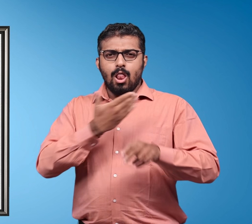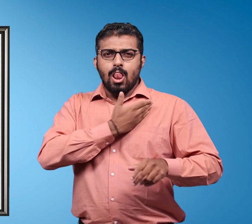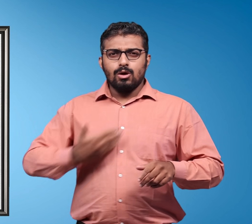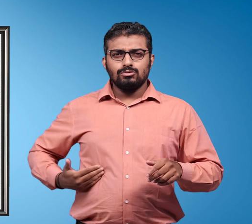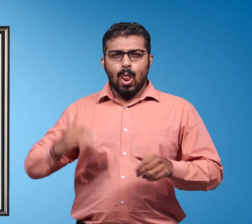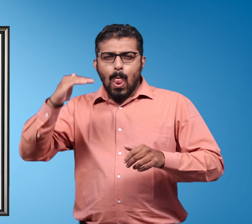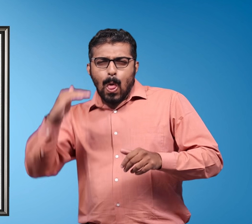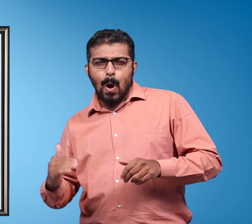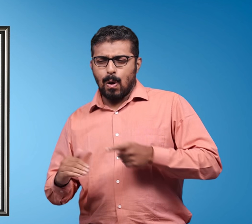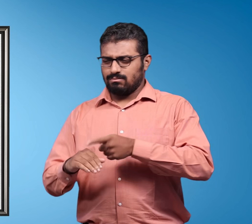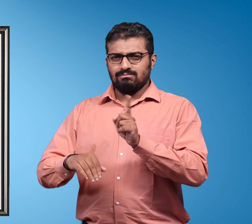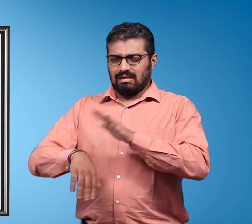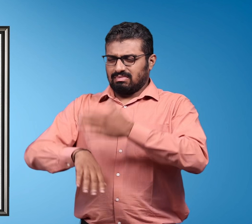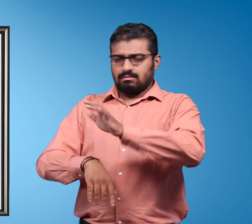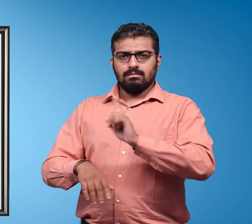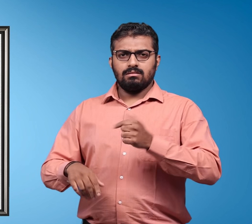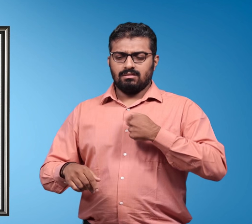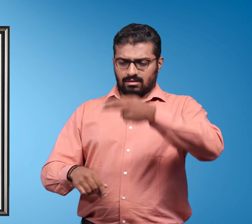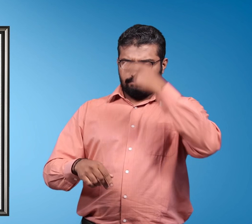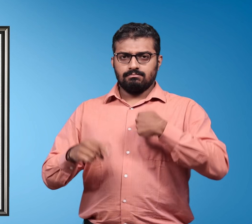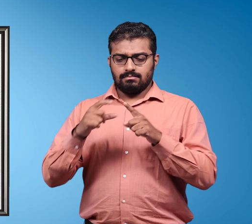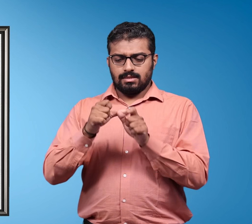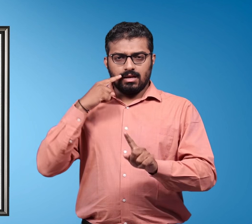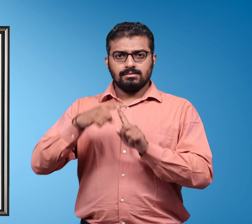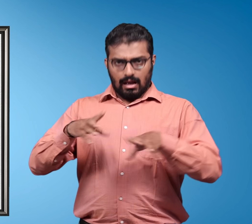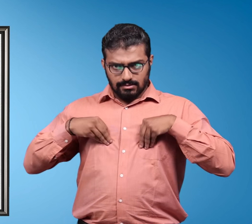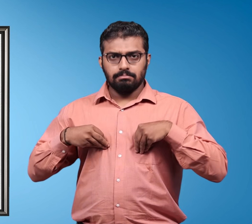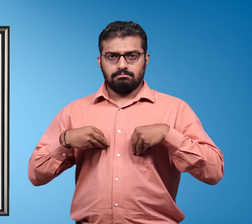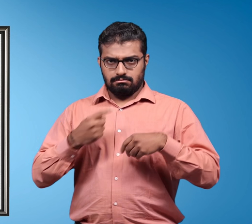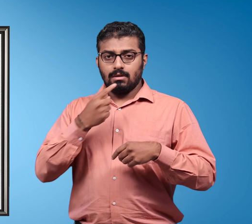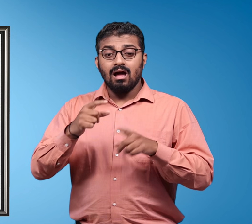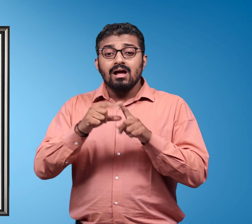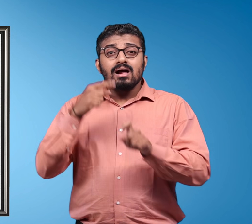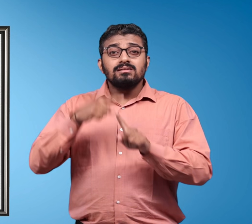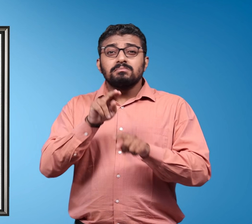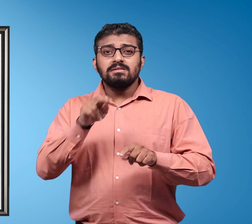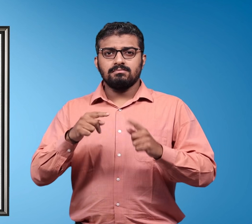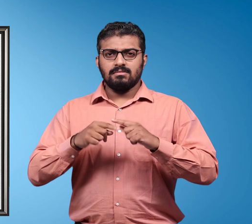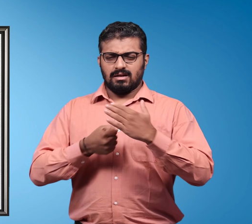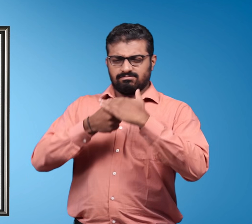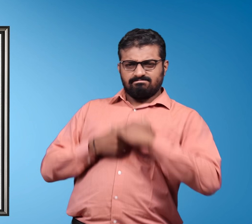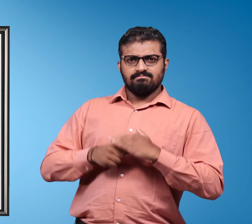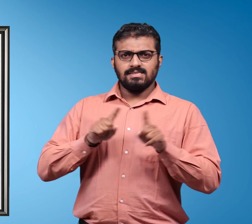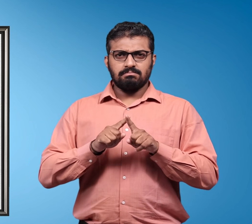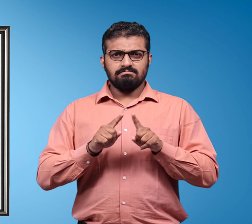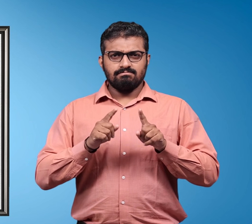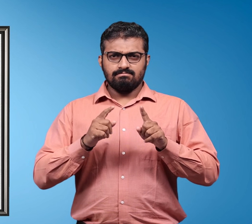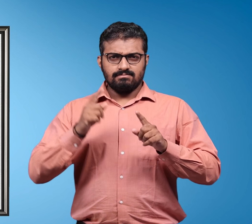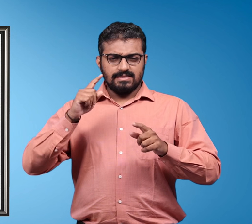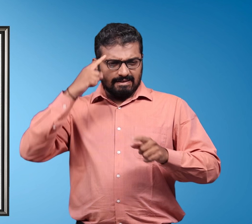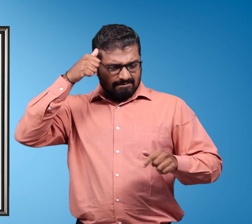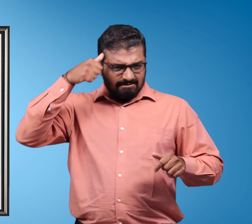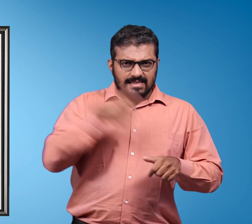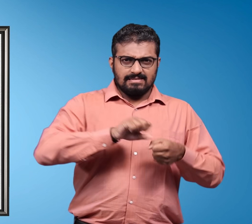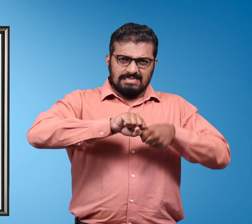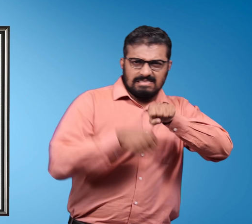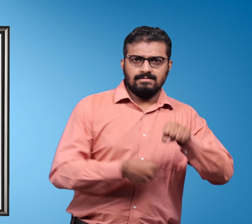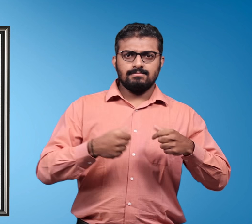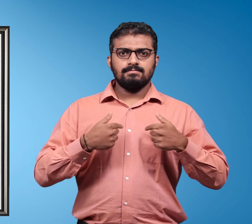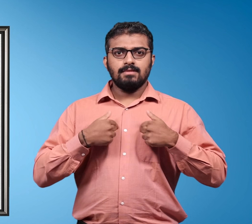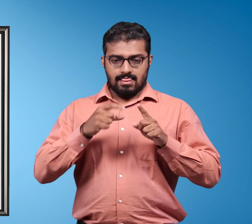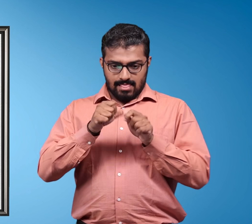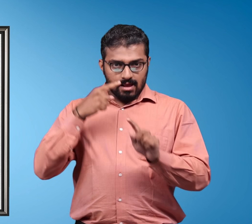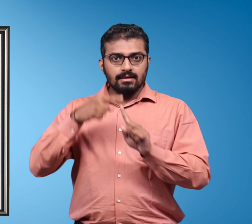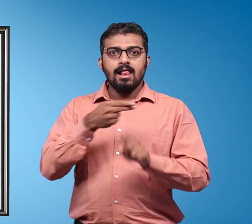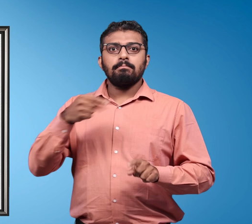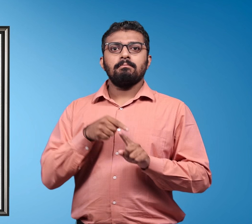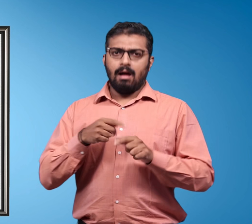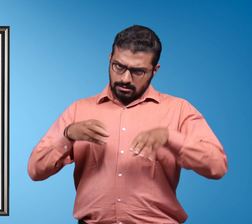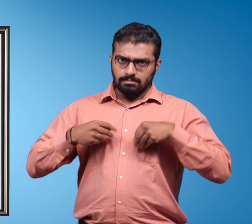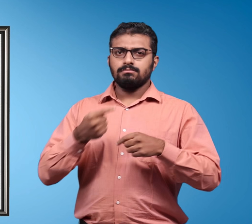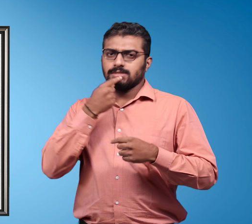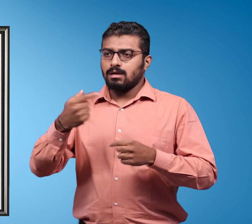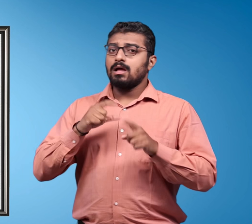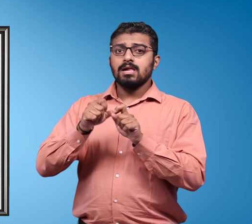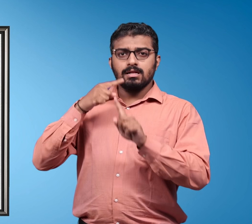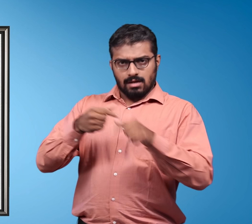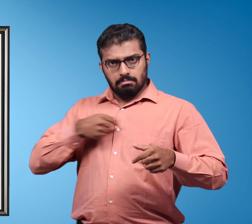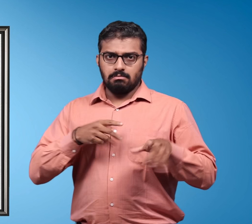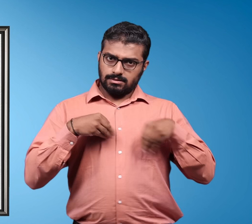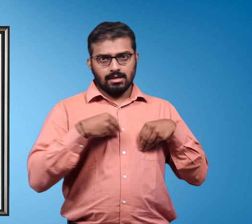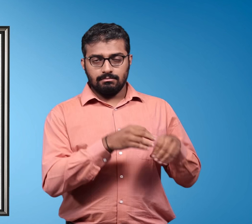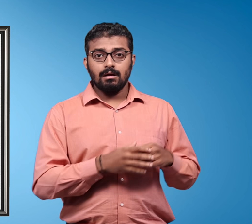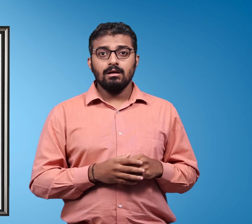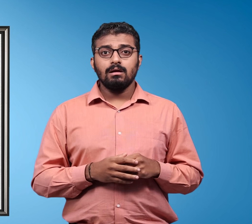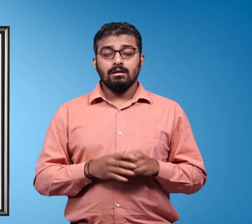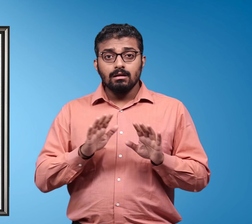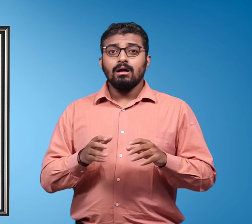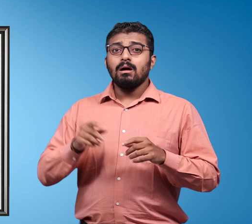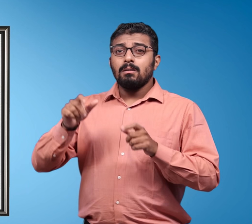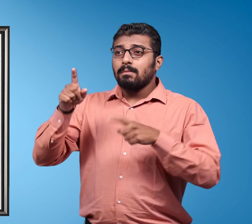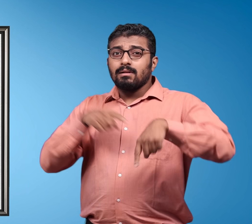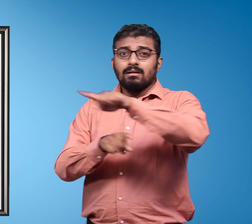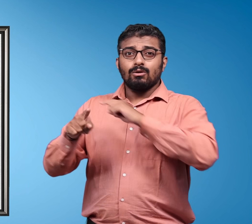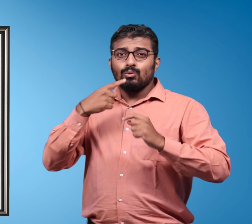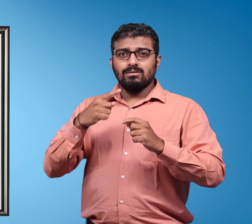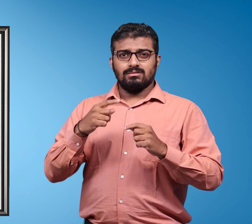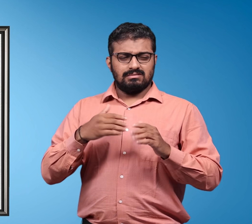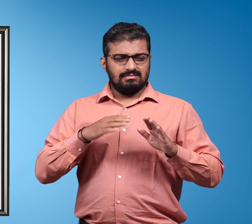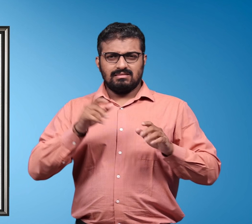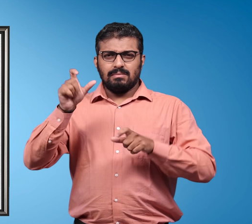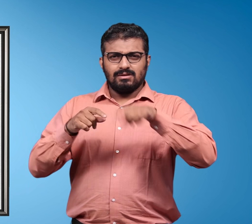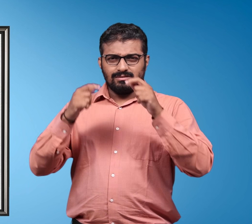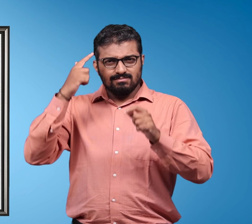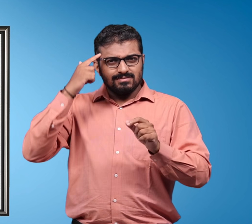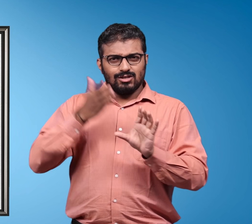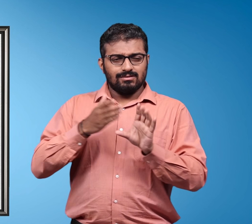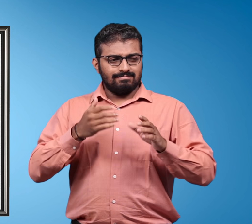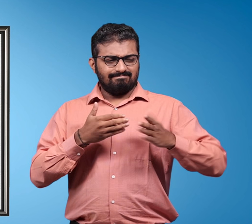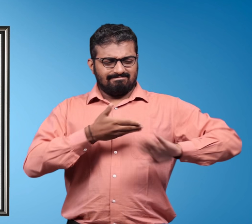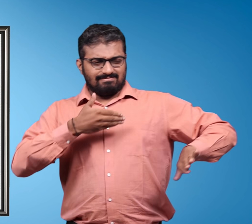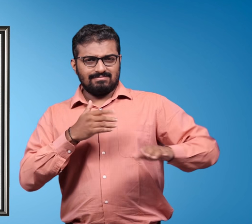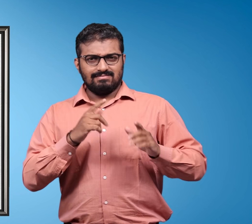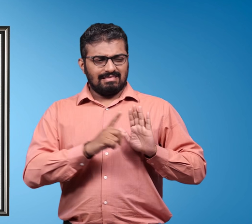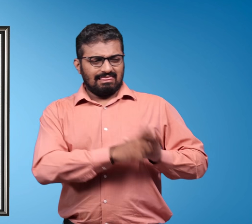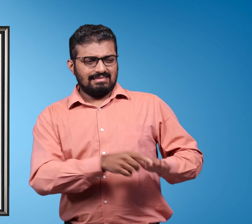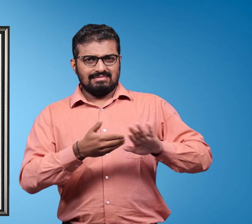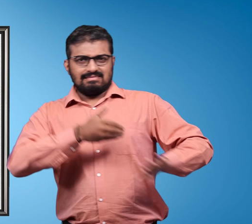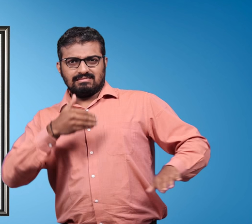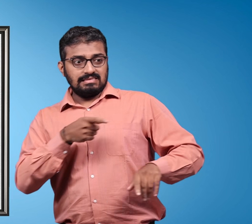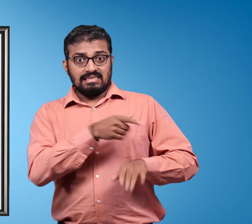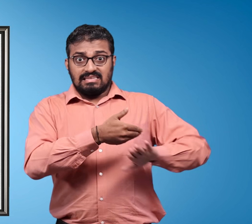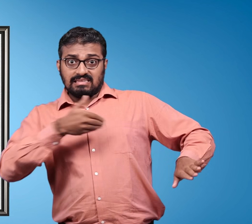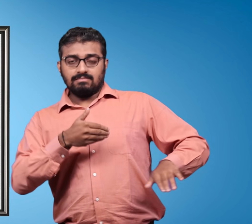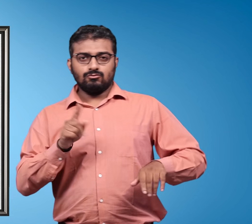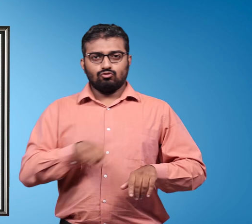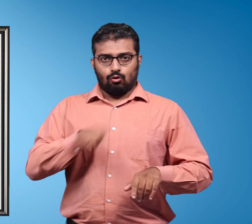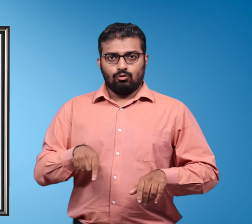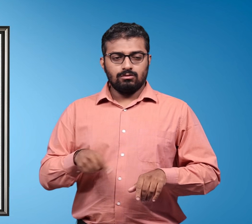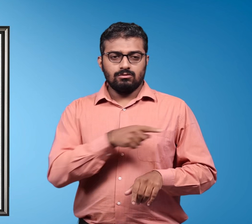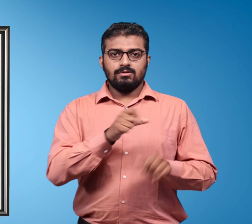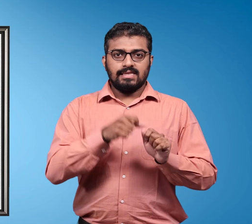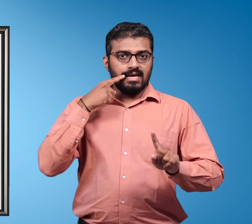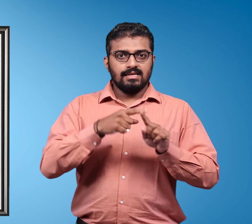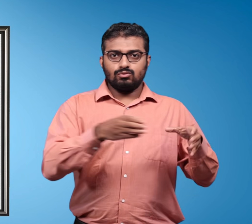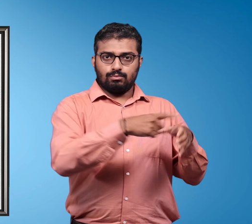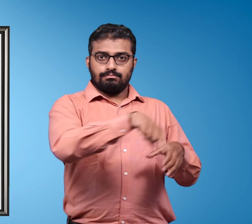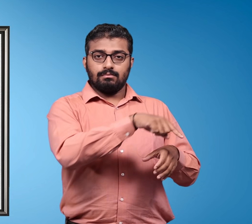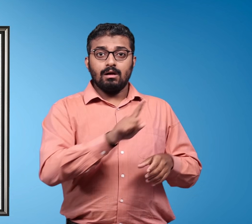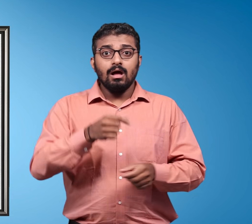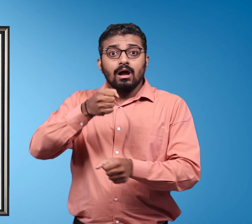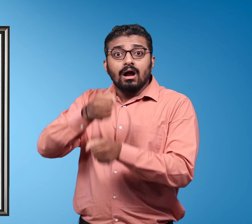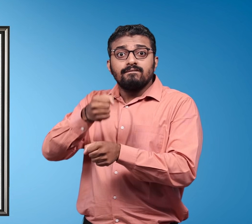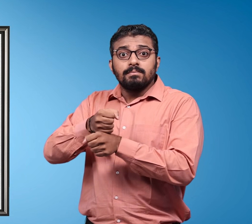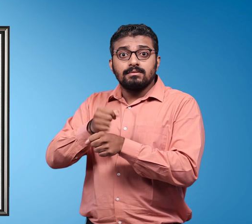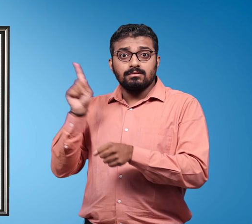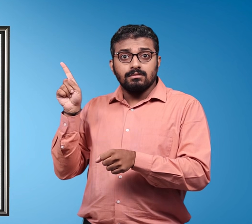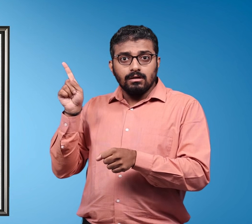Dalit means those who have been 'broken' This word according to Dalits shows how social prejudices and discrimination have 'broken' the Dalit people The government refers to this group of people